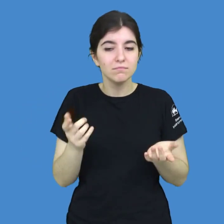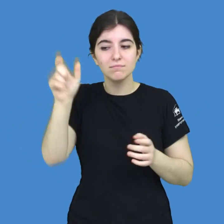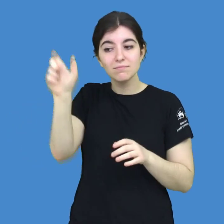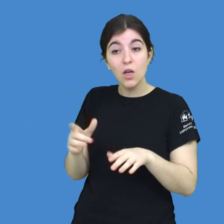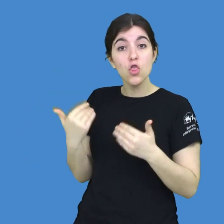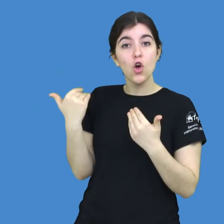persona